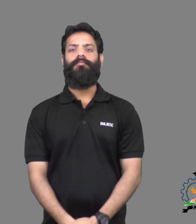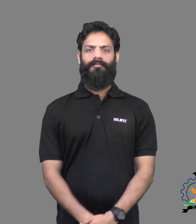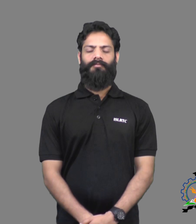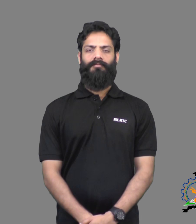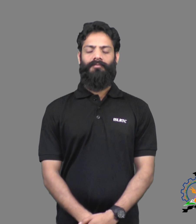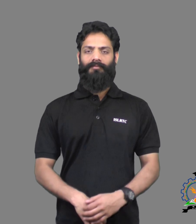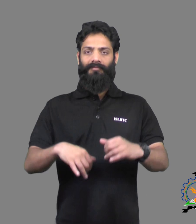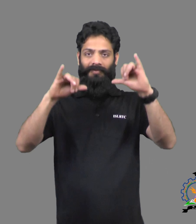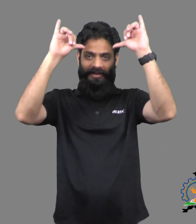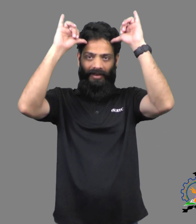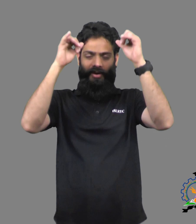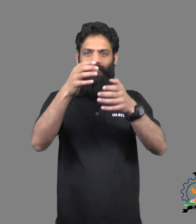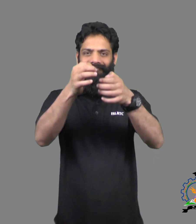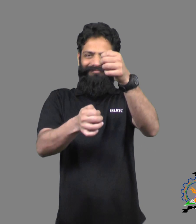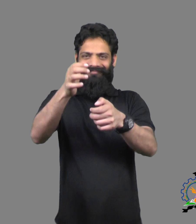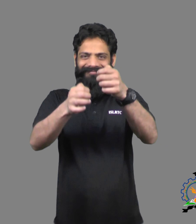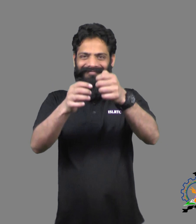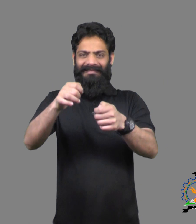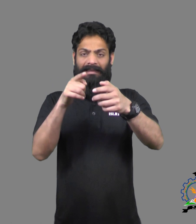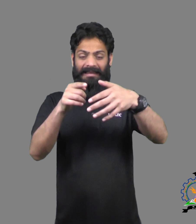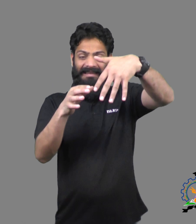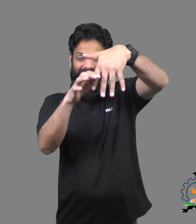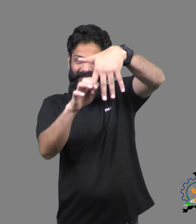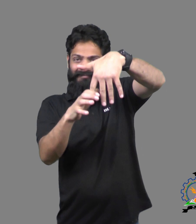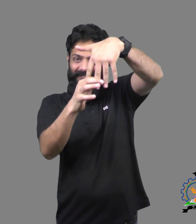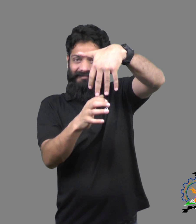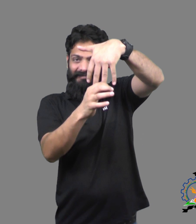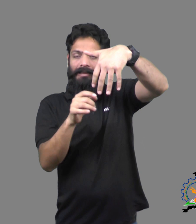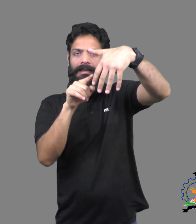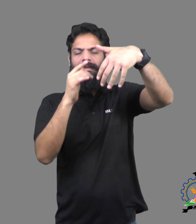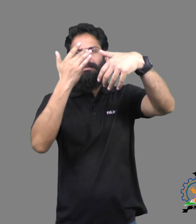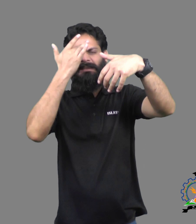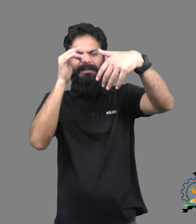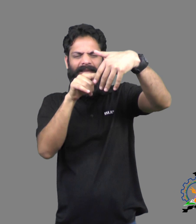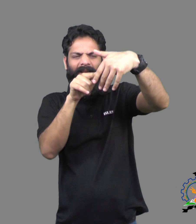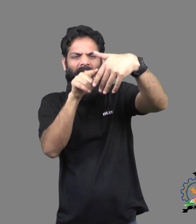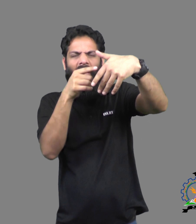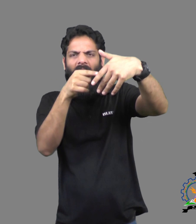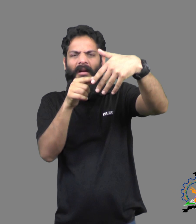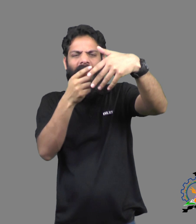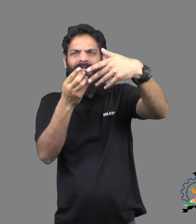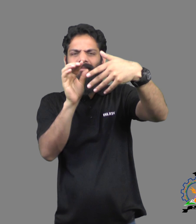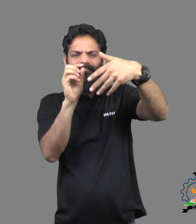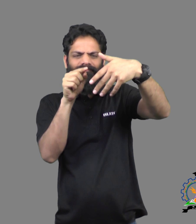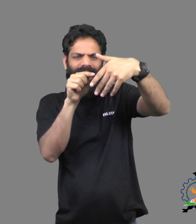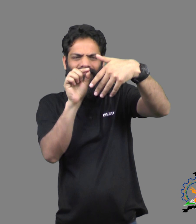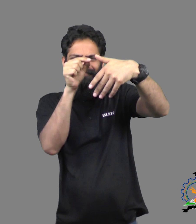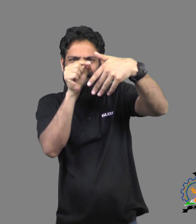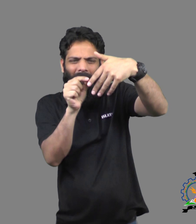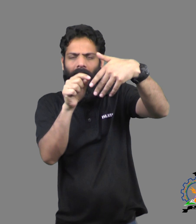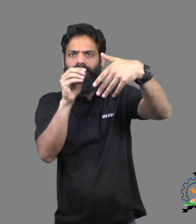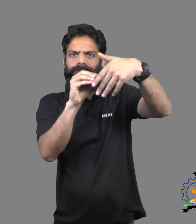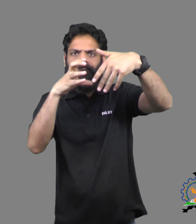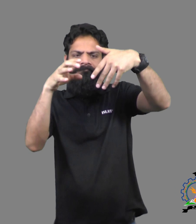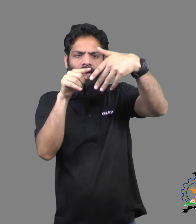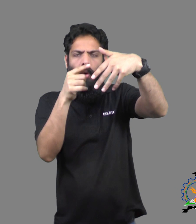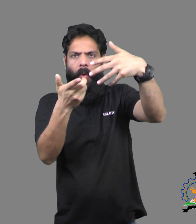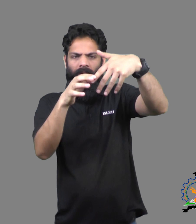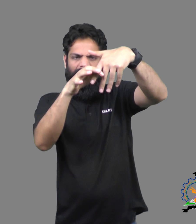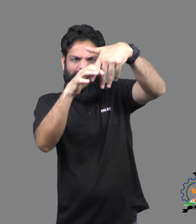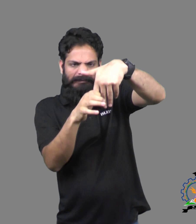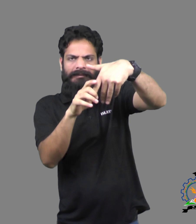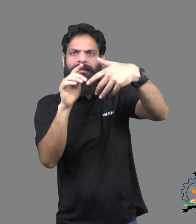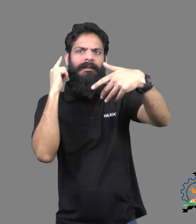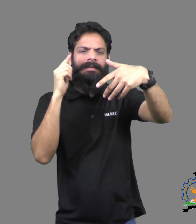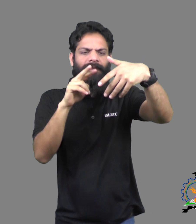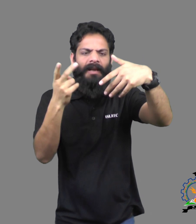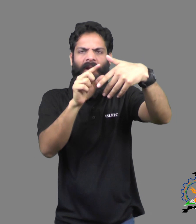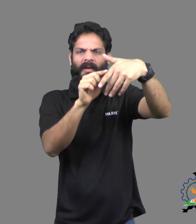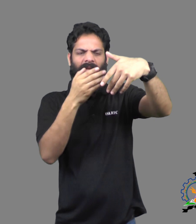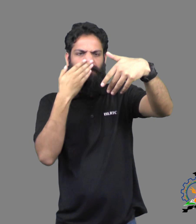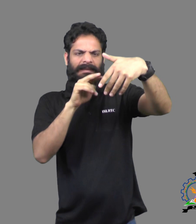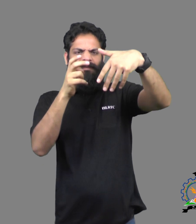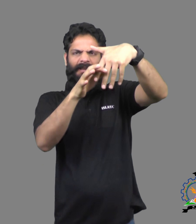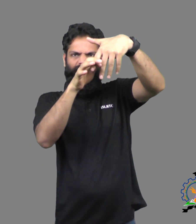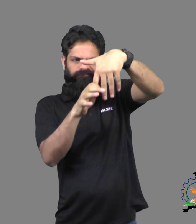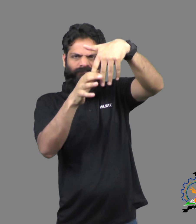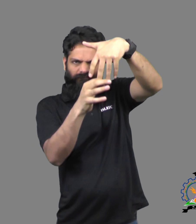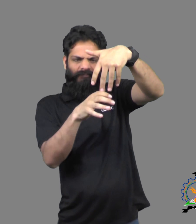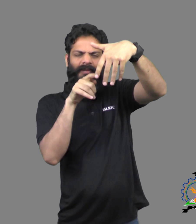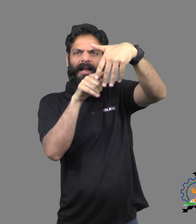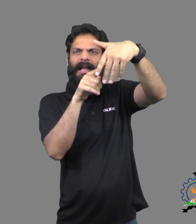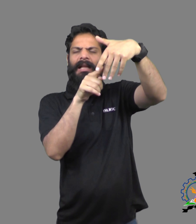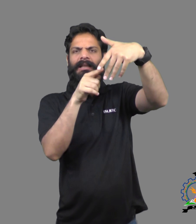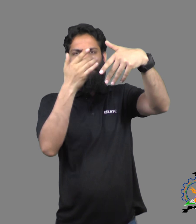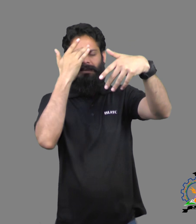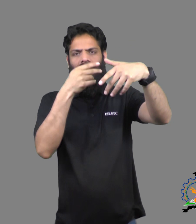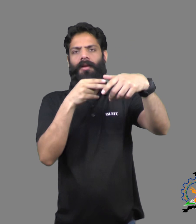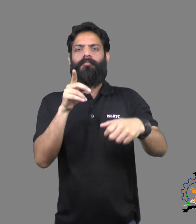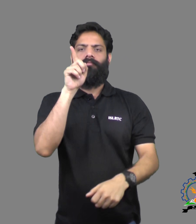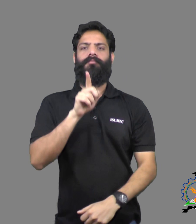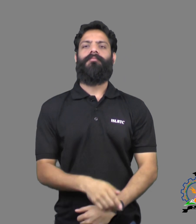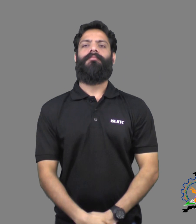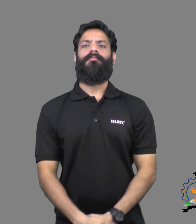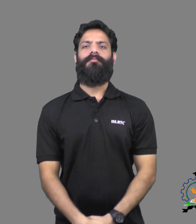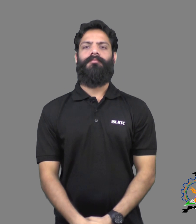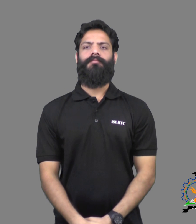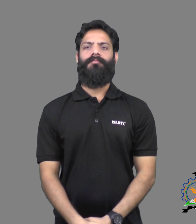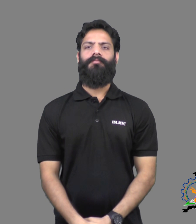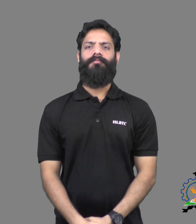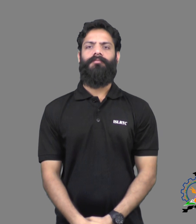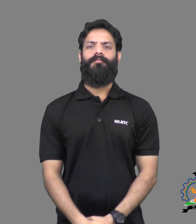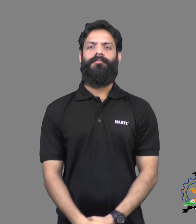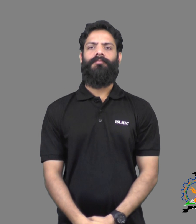Mastitis